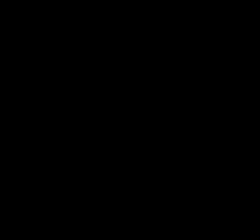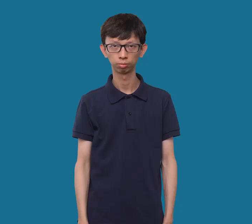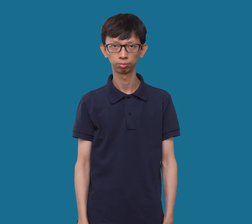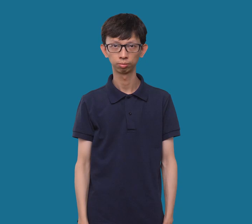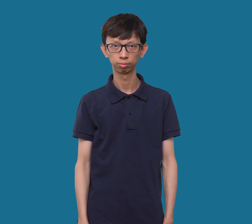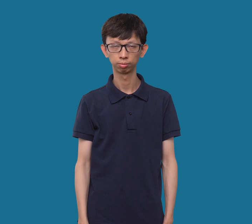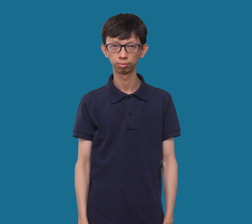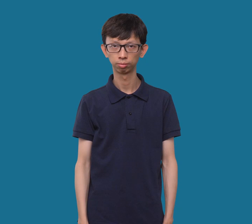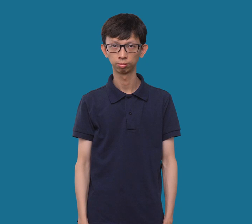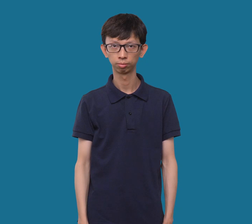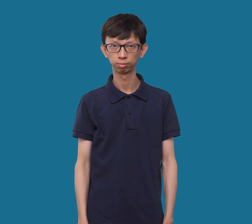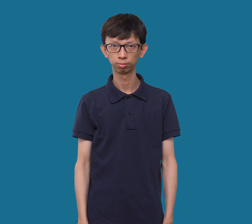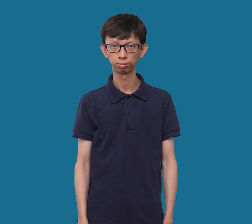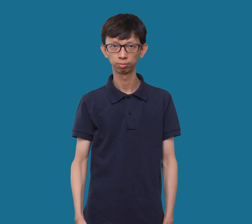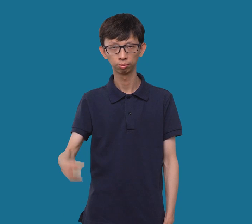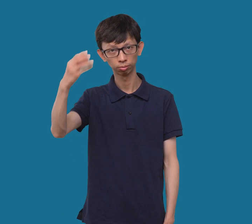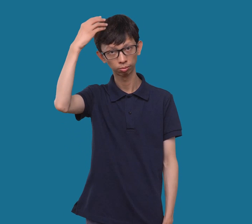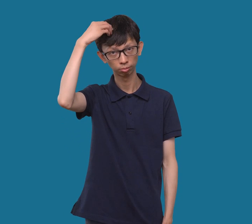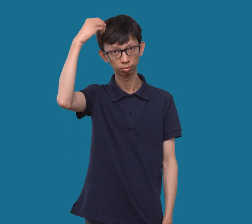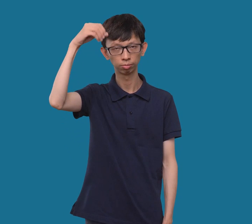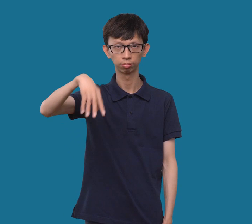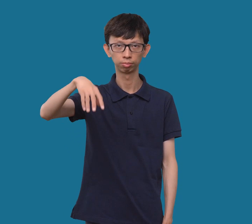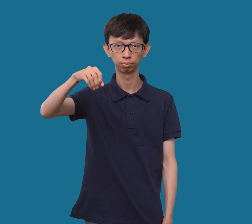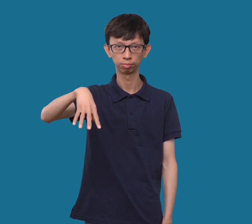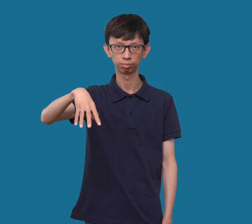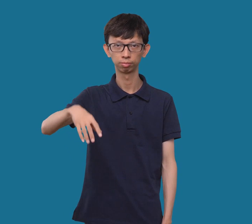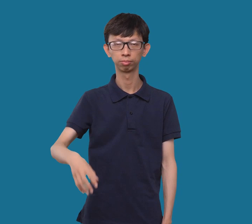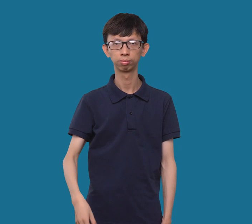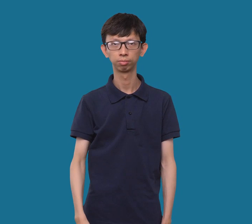rụng tóc (đt)